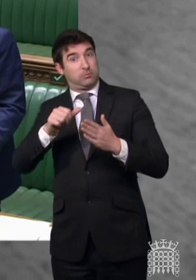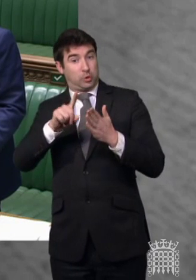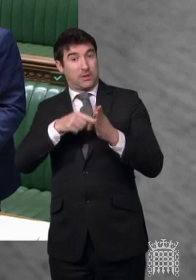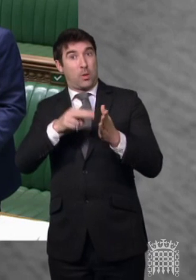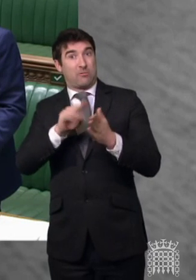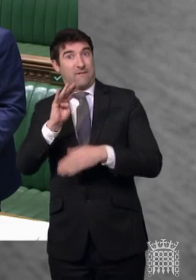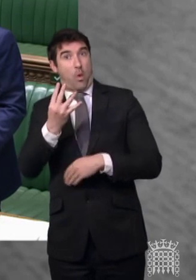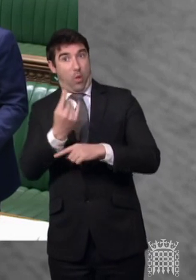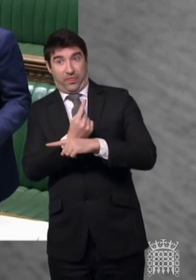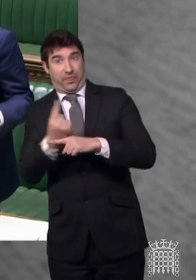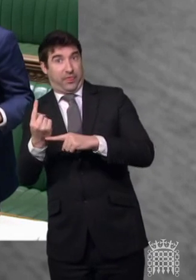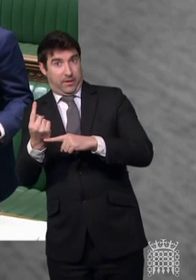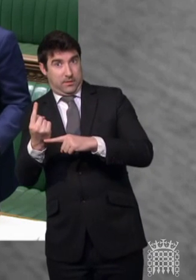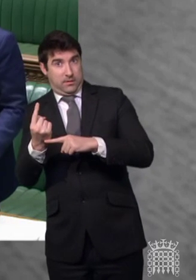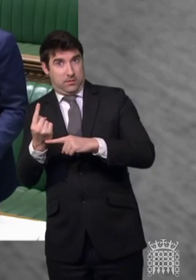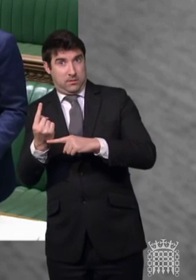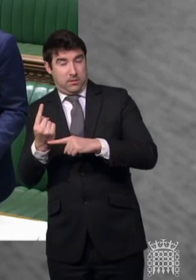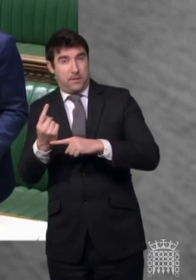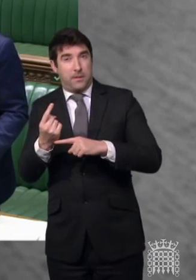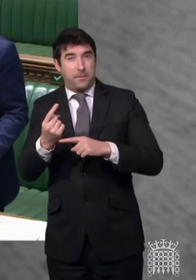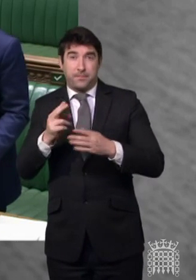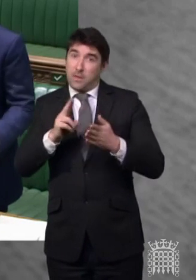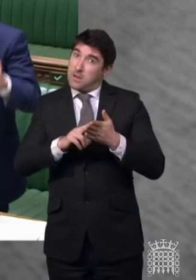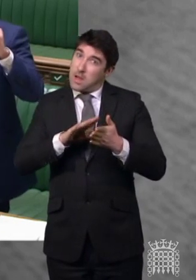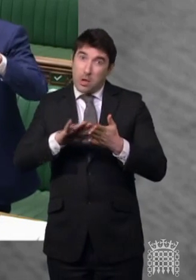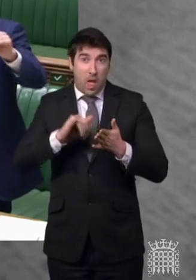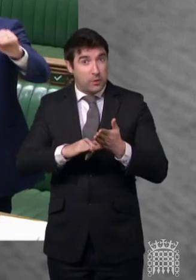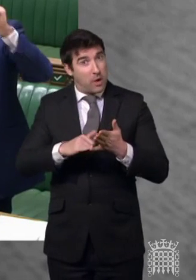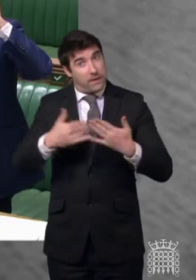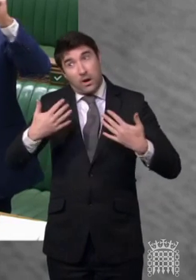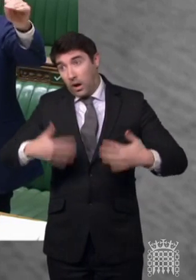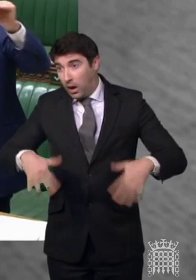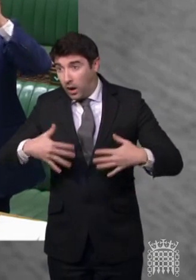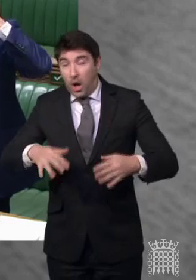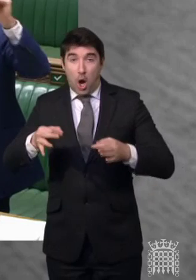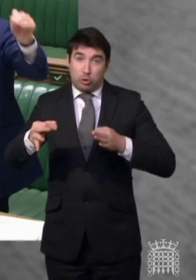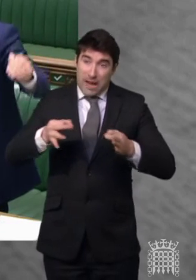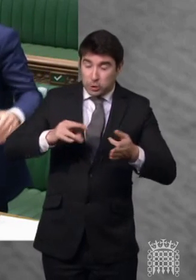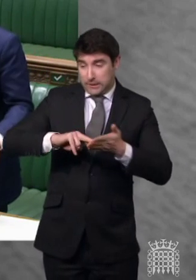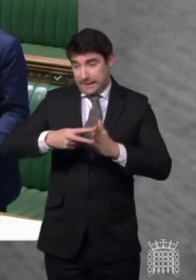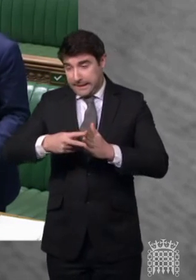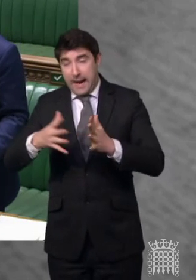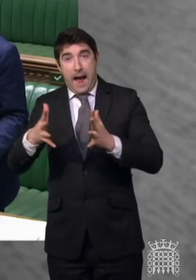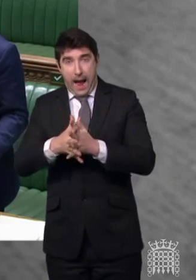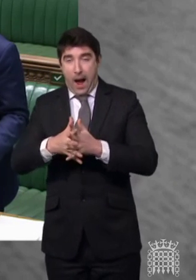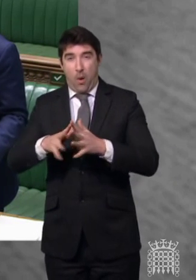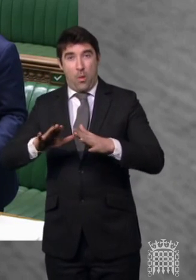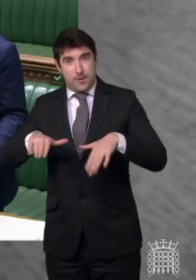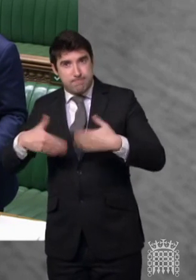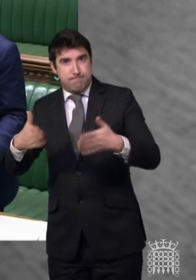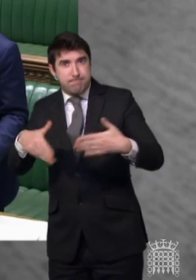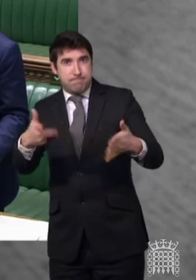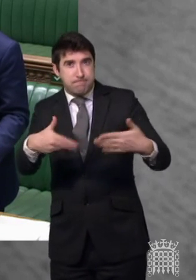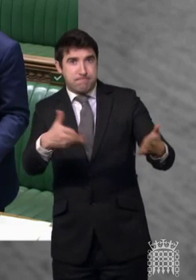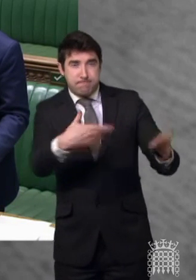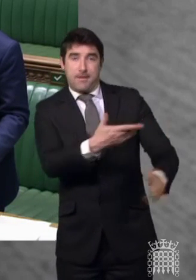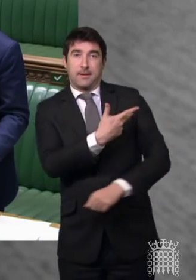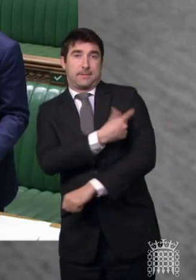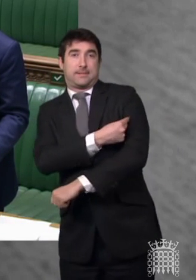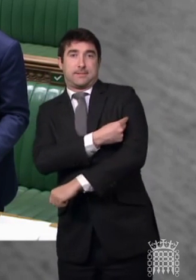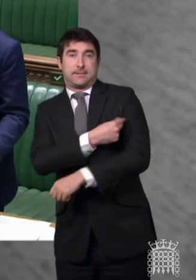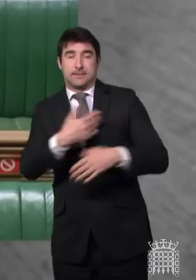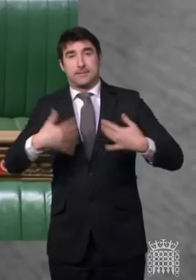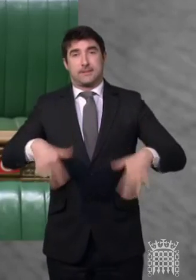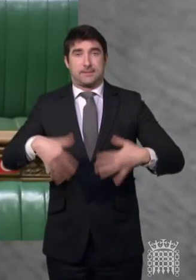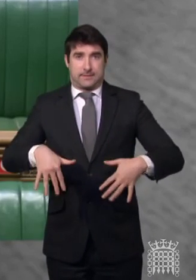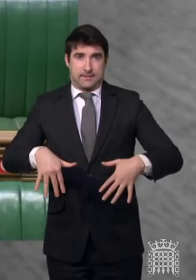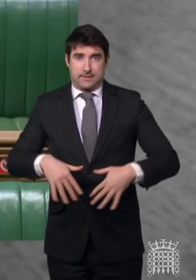The NHS is doing a fantastic job of constantly increasing and expanding the scale of its operation.